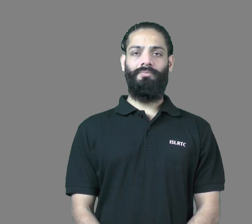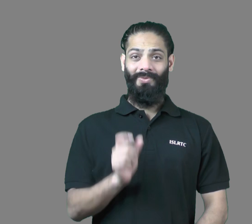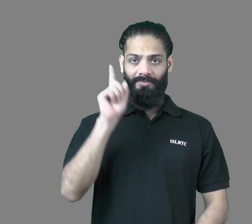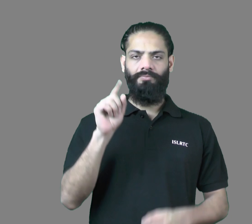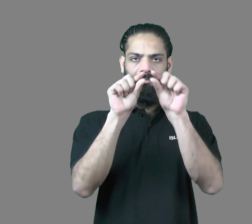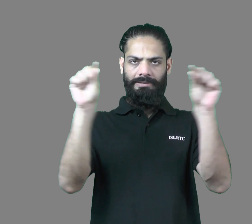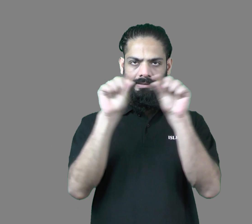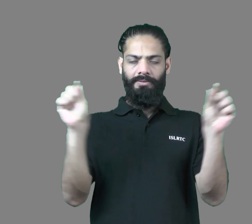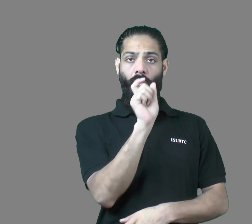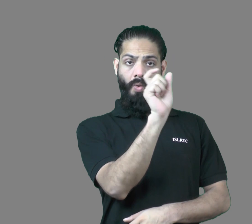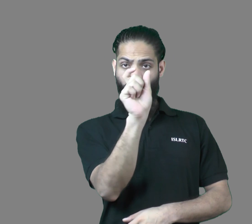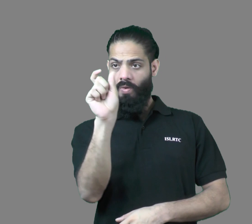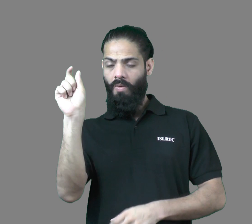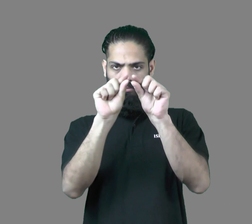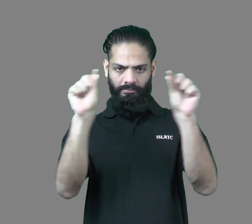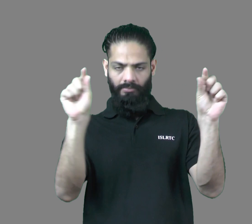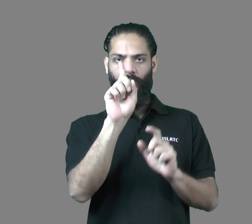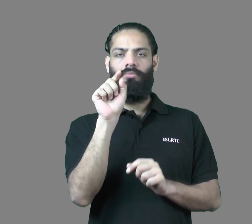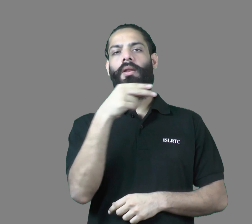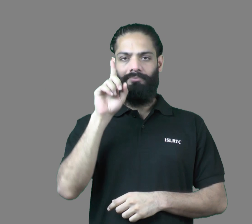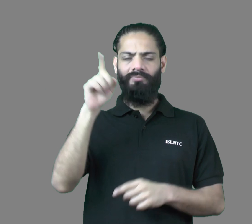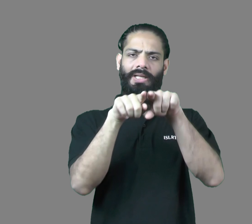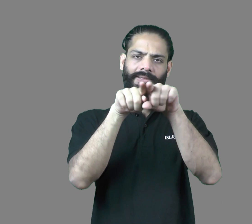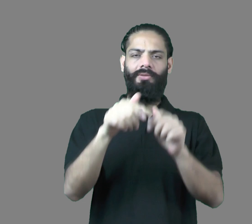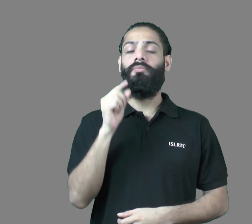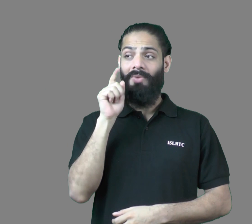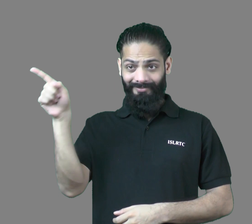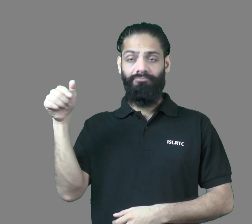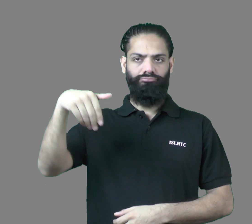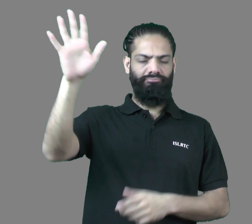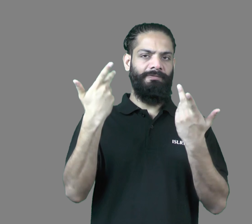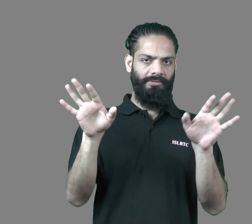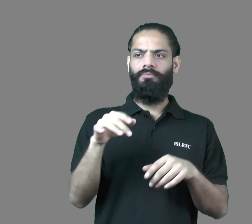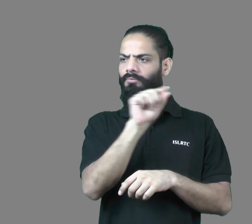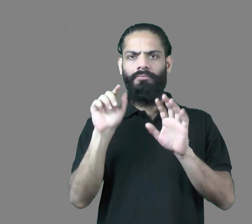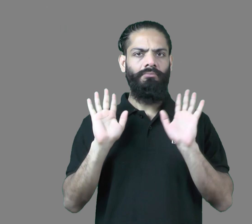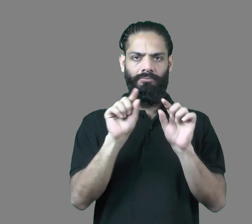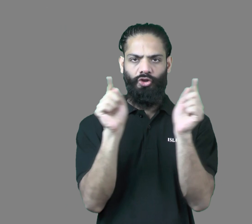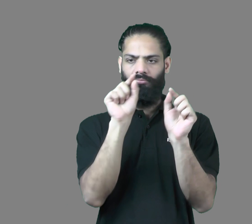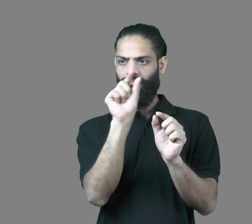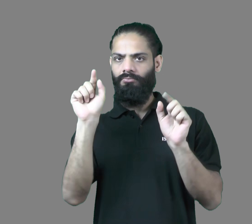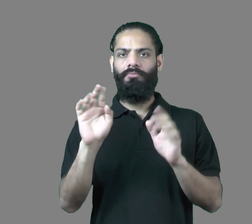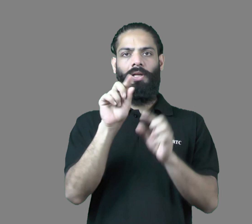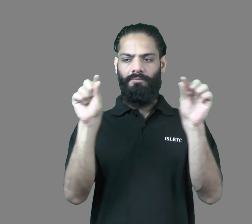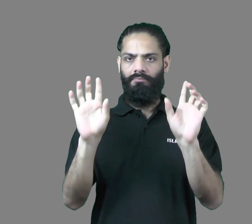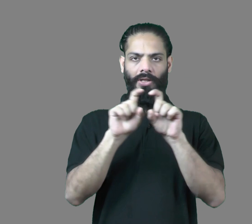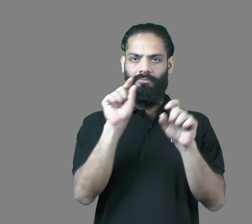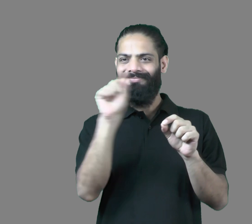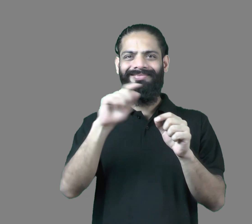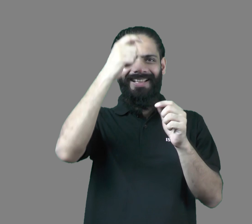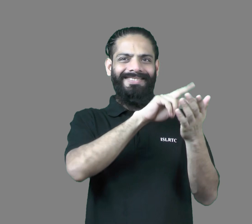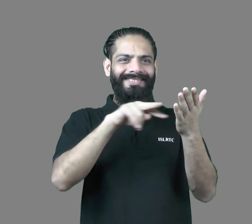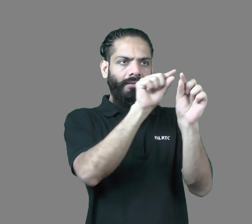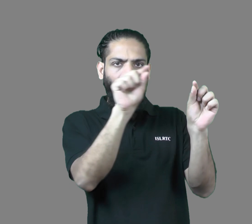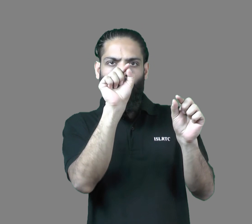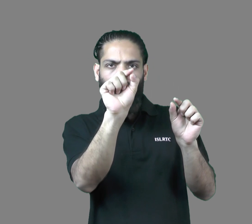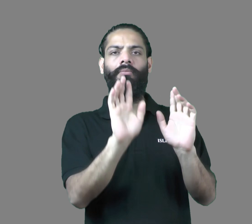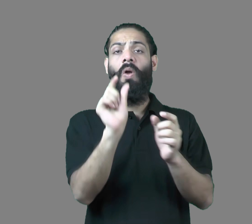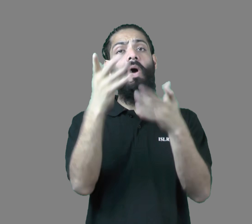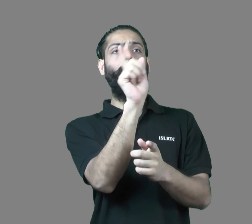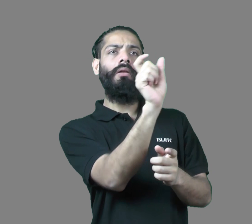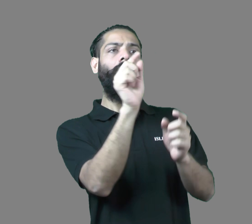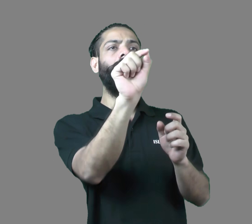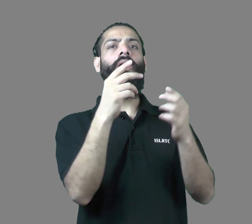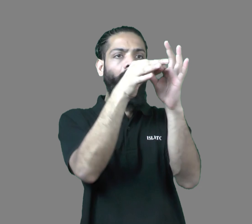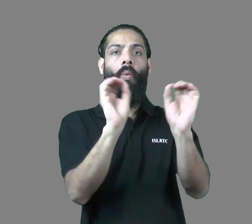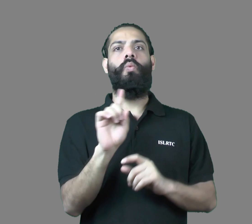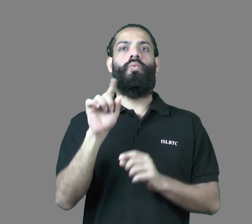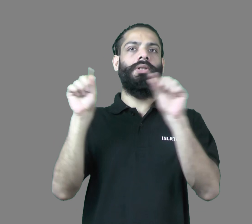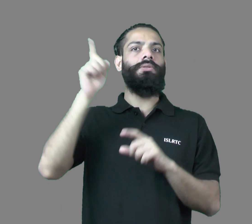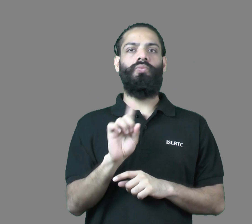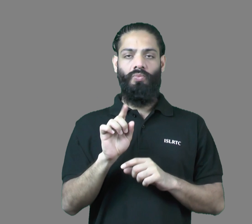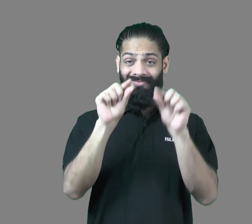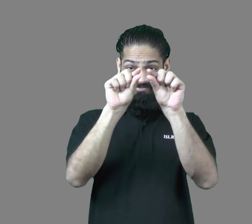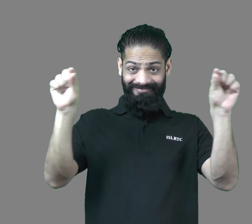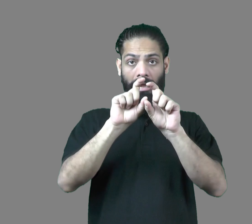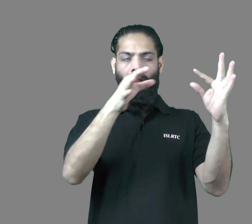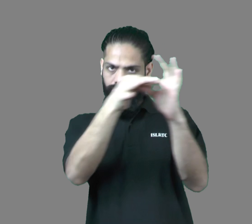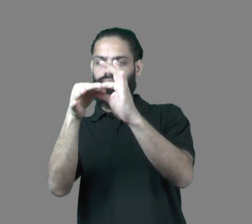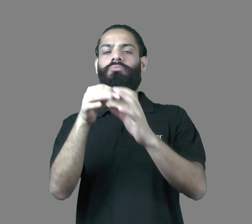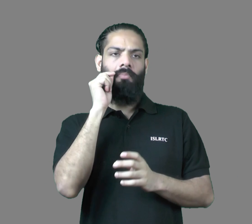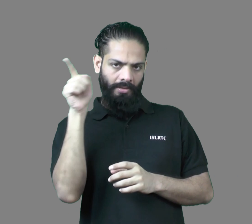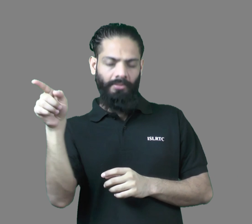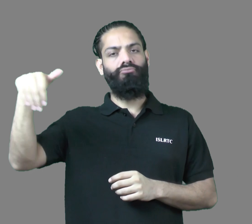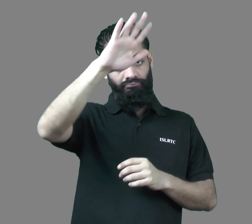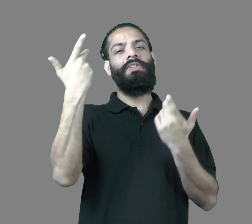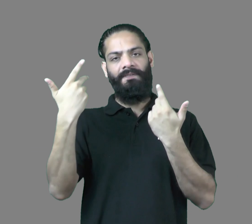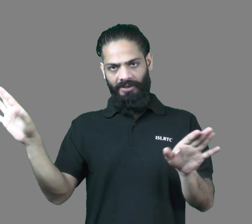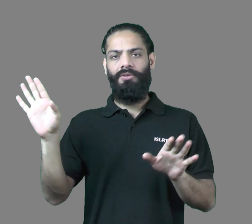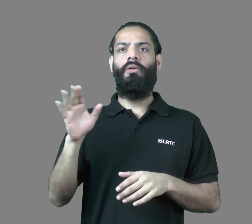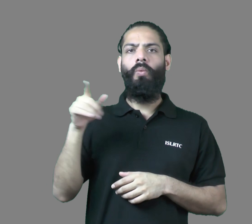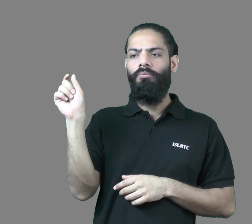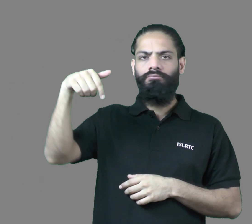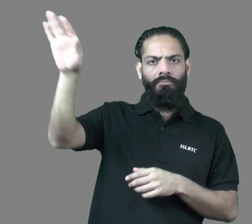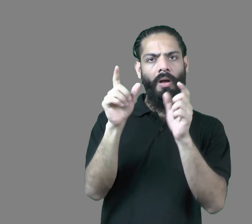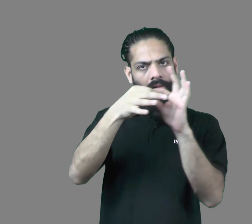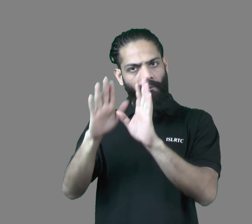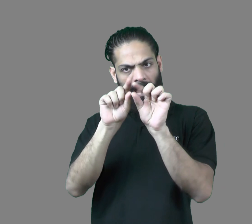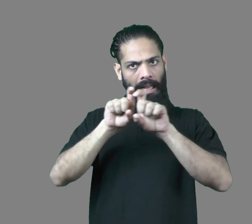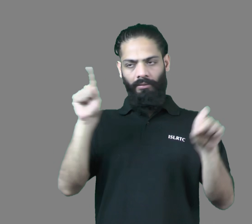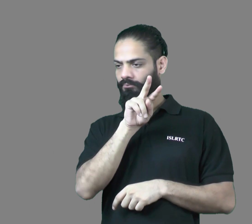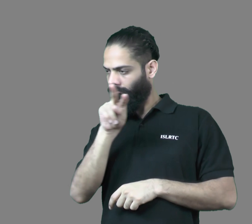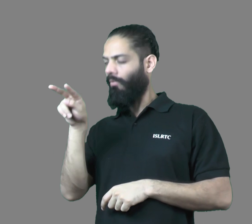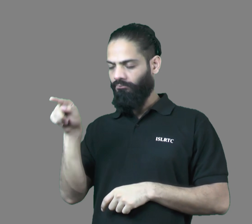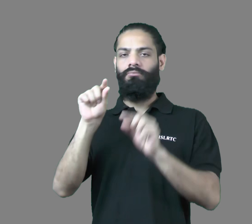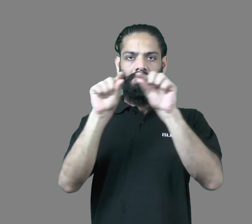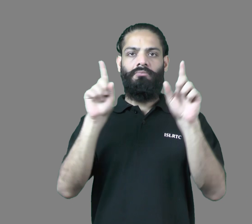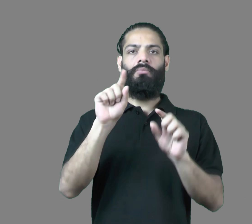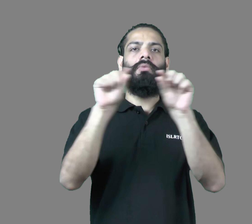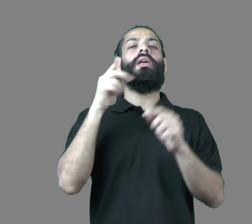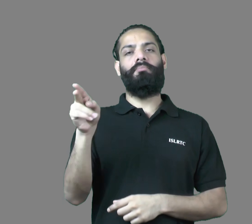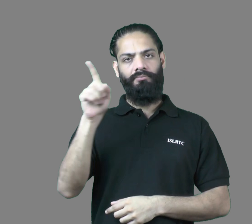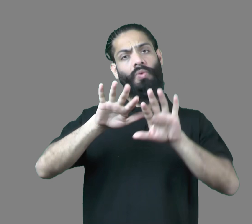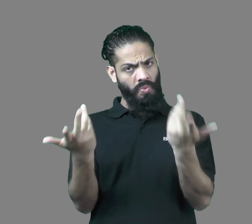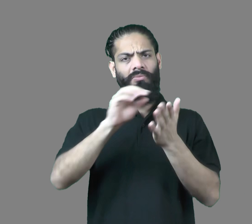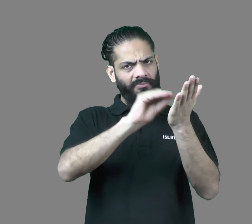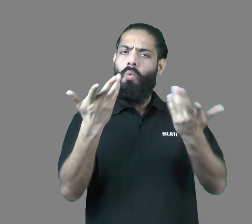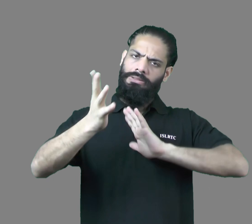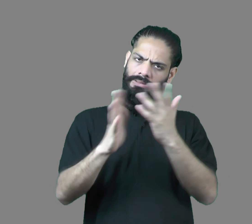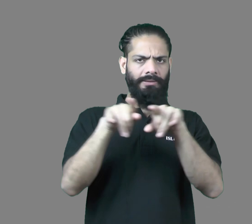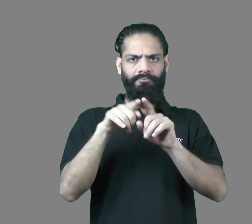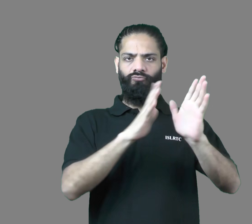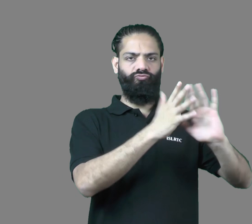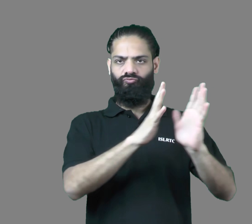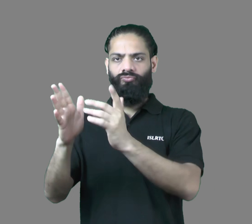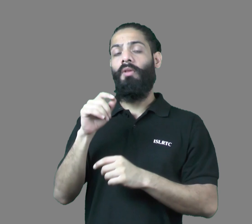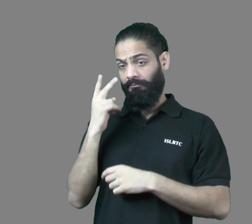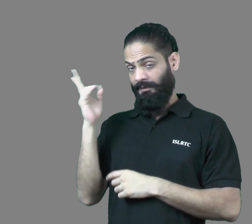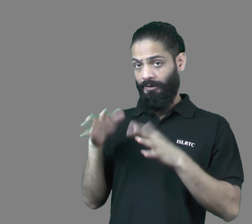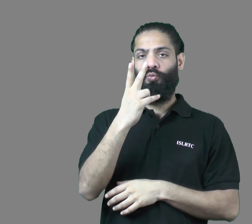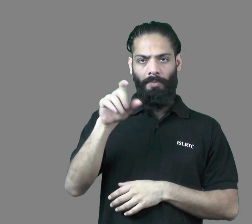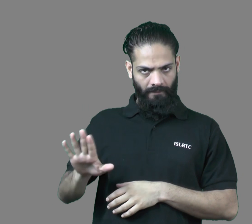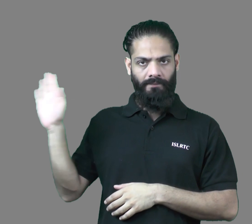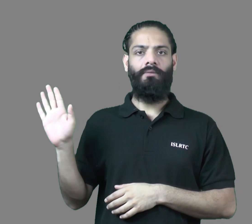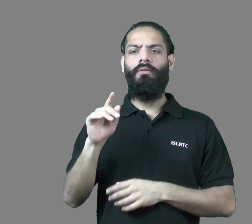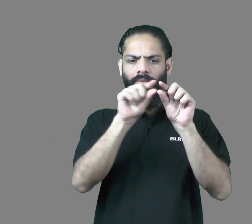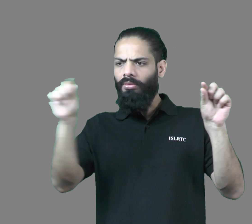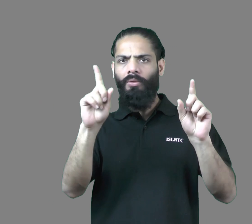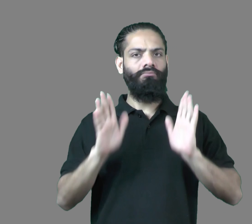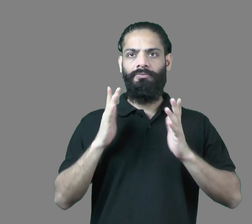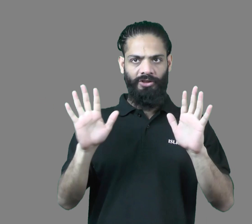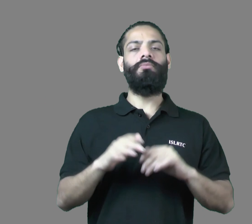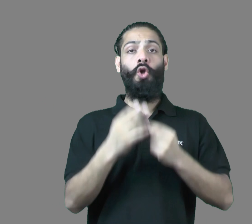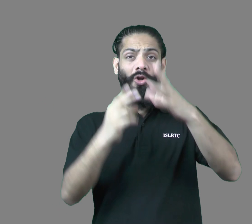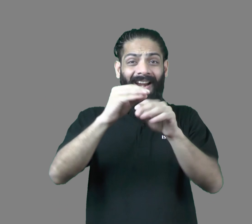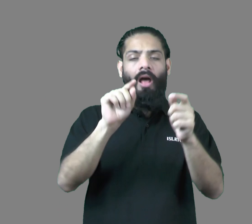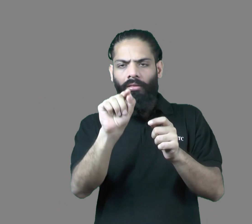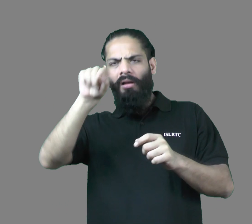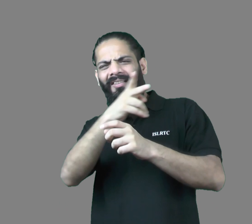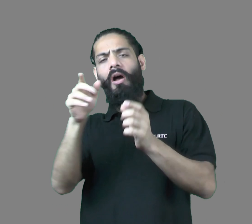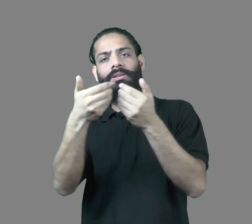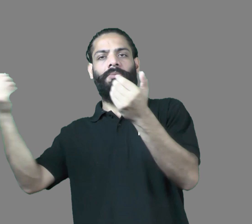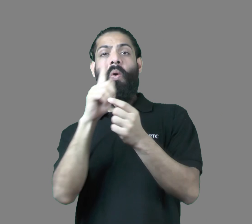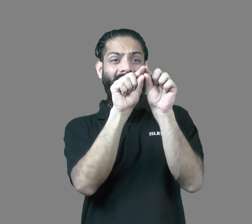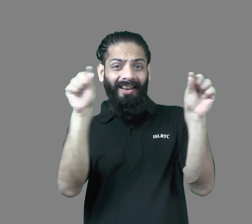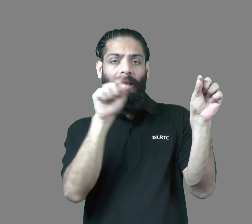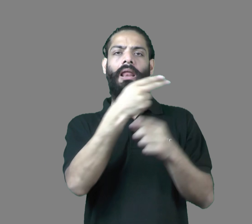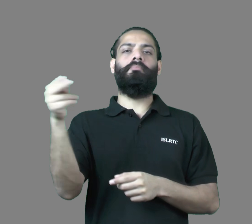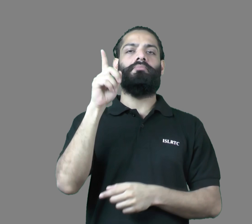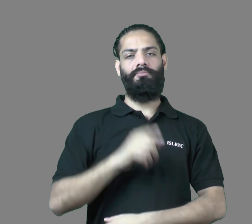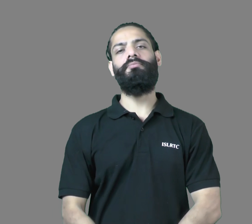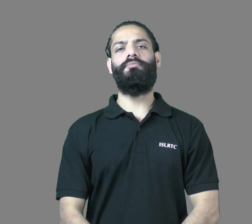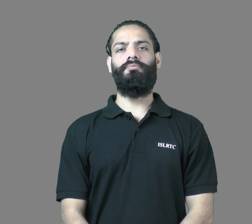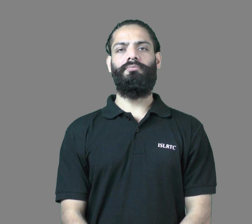Sentences